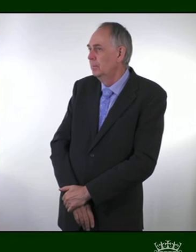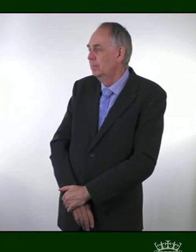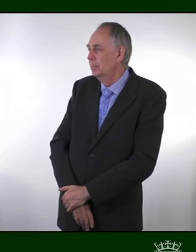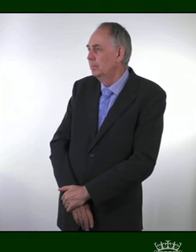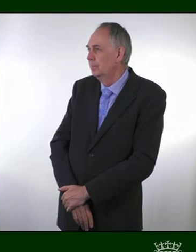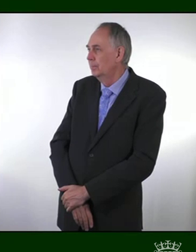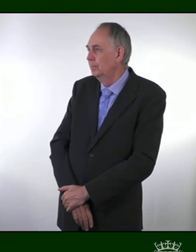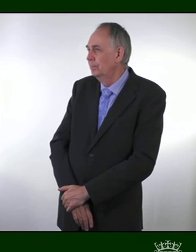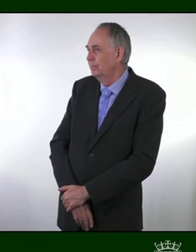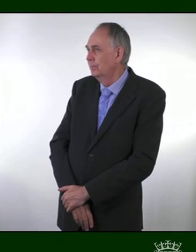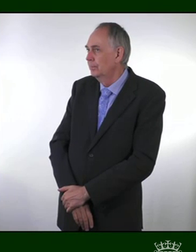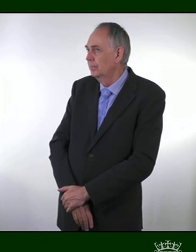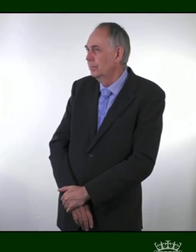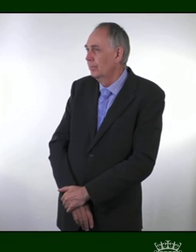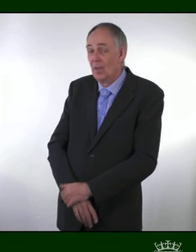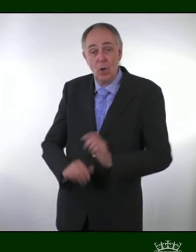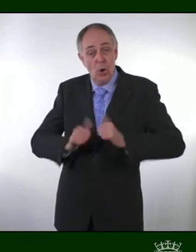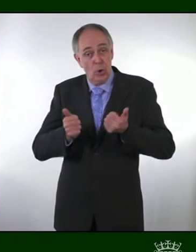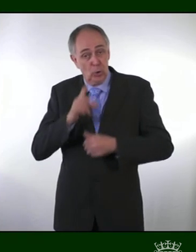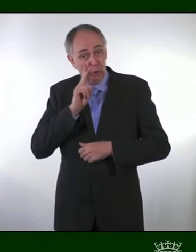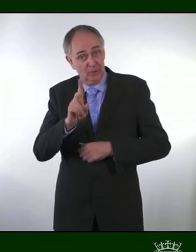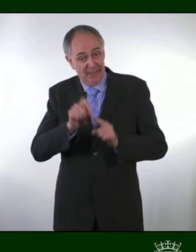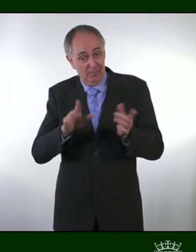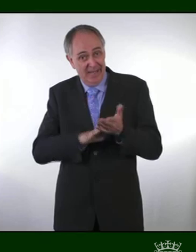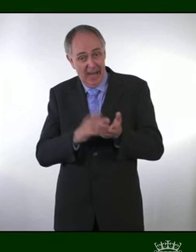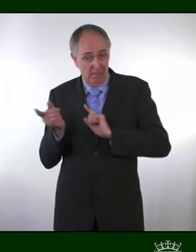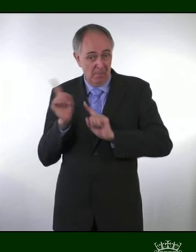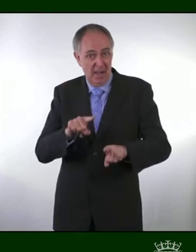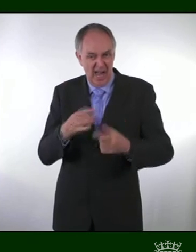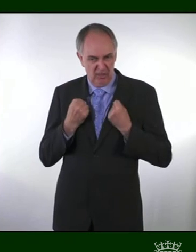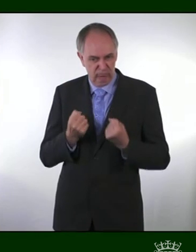It is really good to see the Prime Minister looking fighting fit.